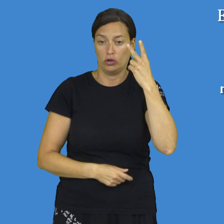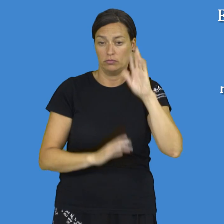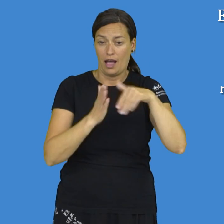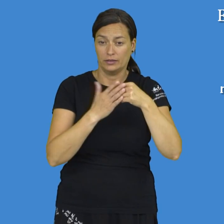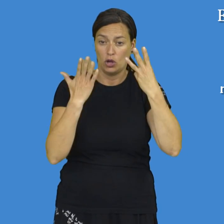hasta